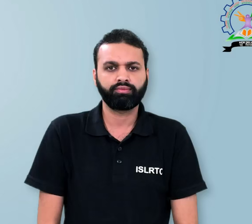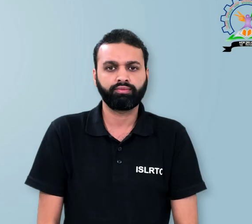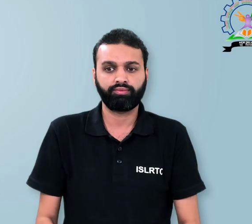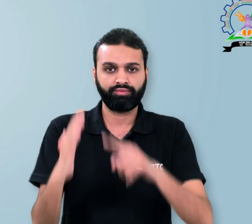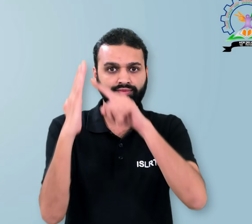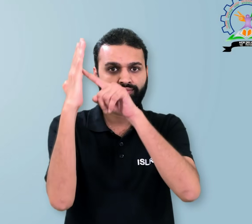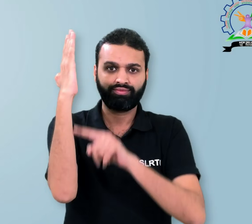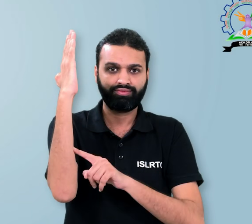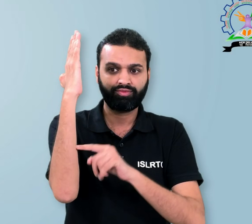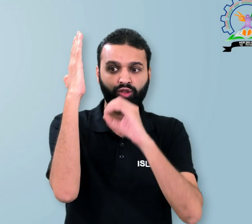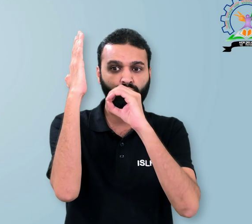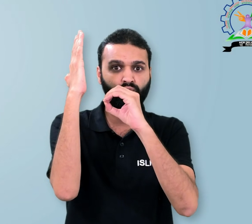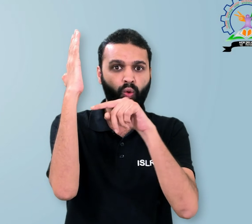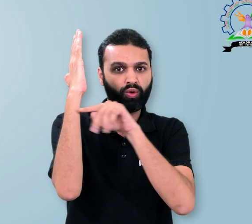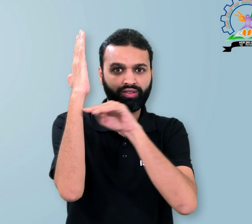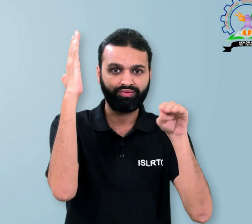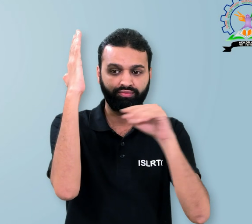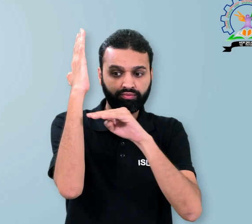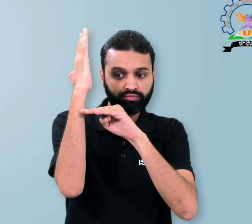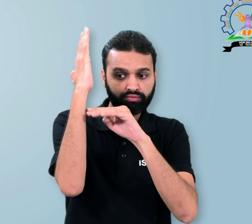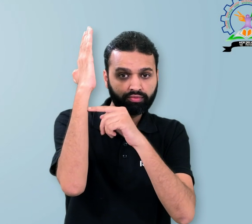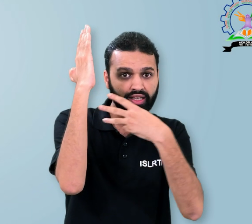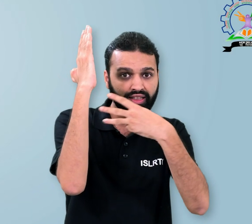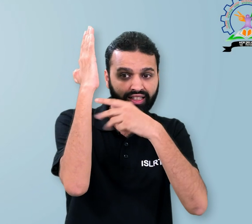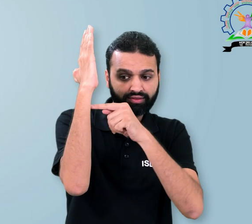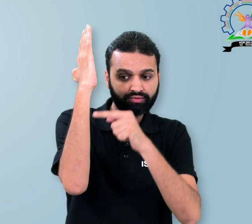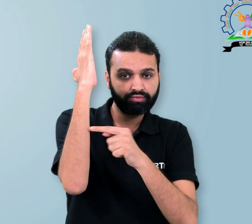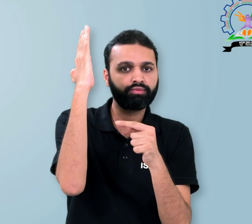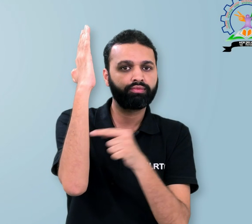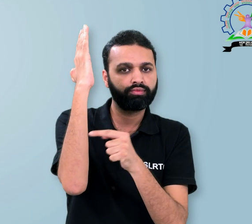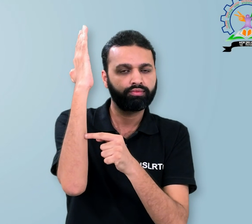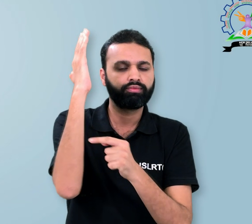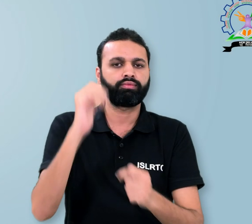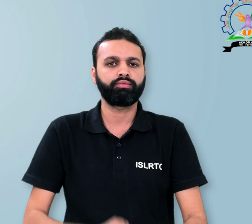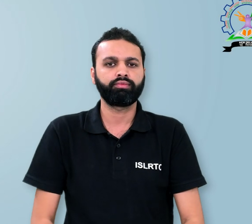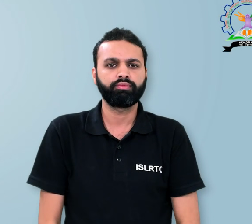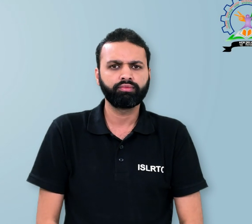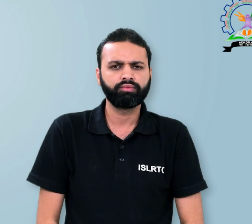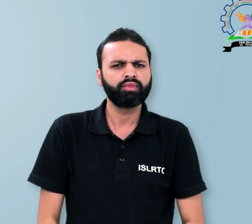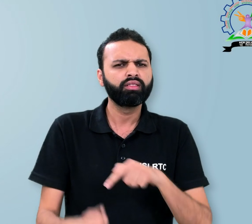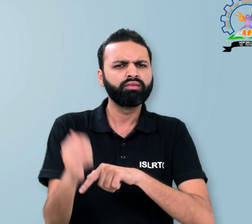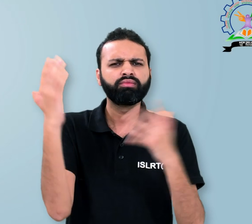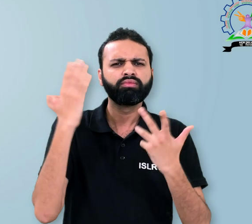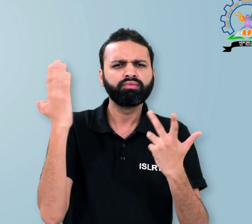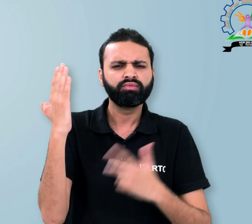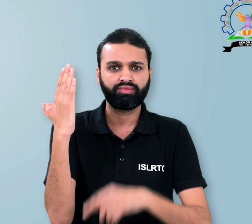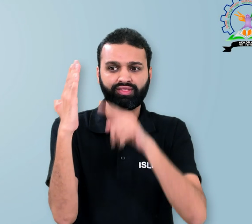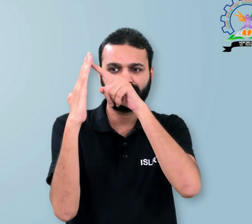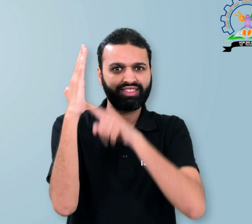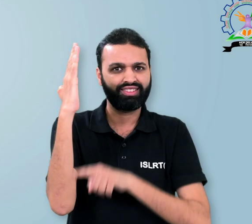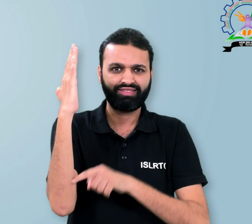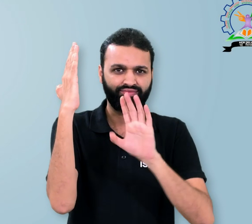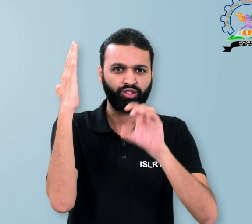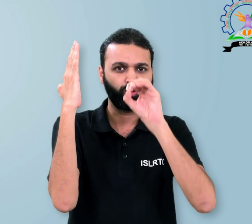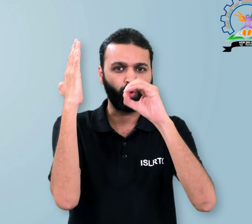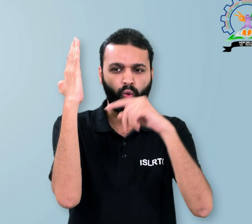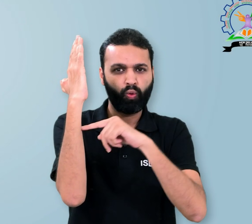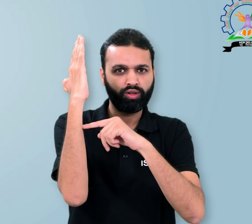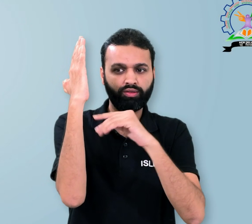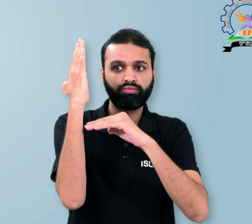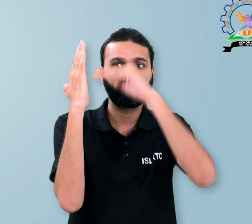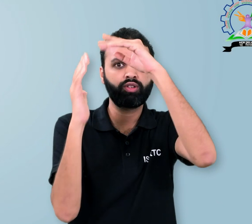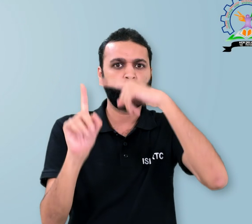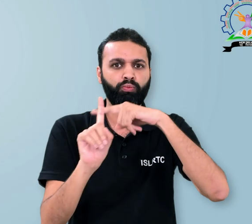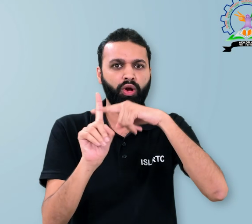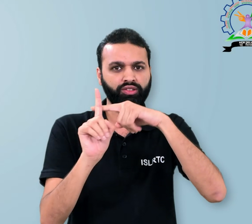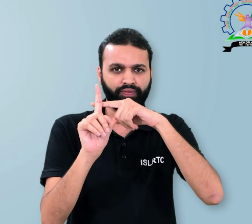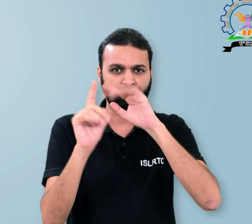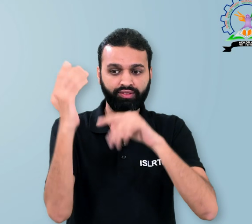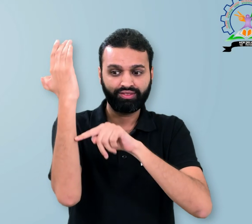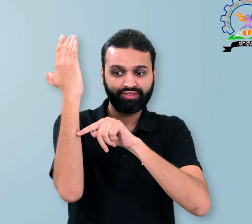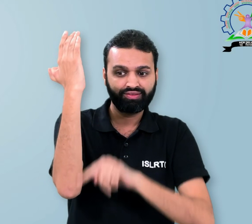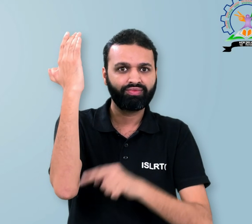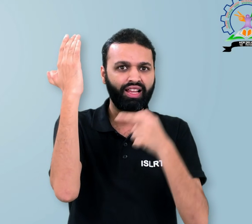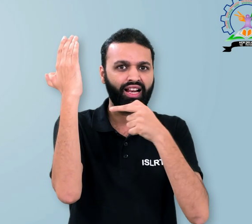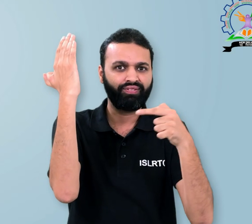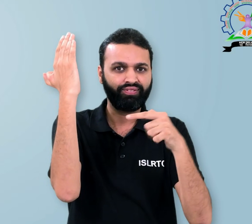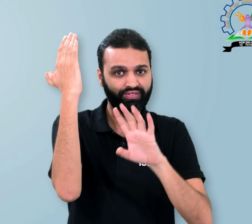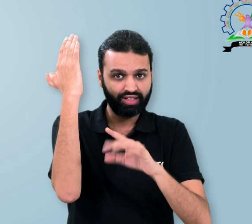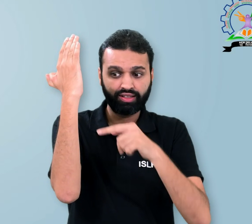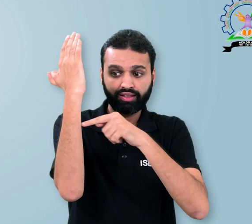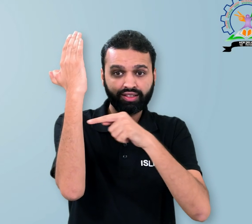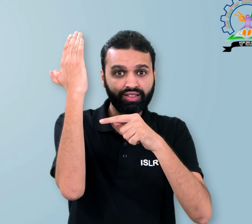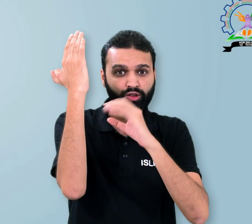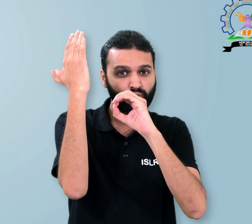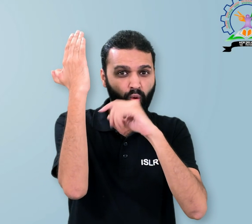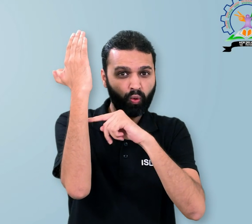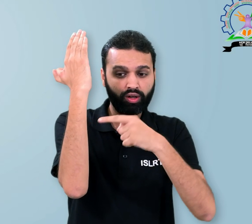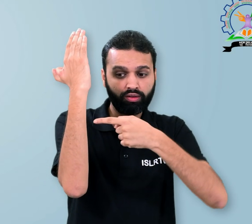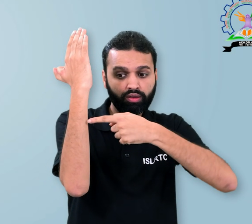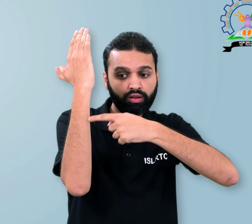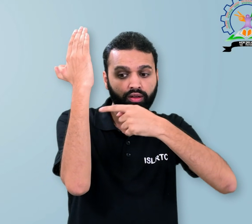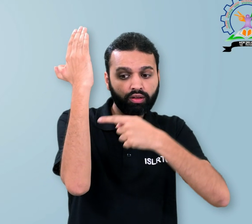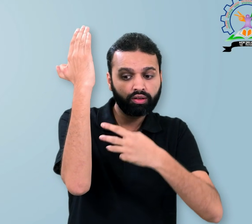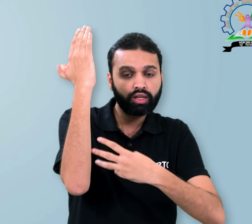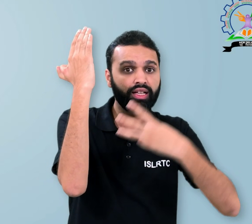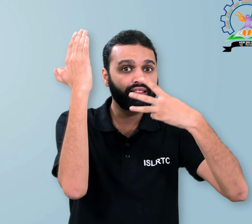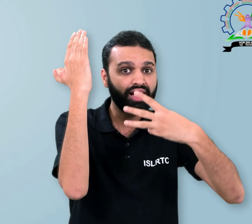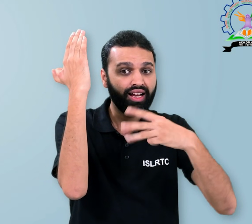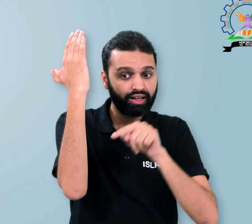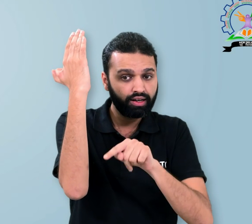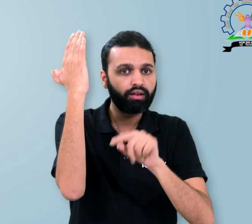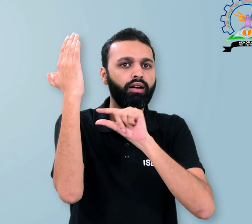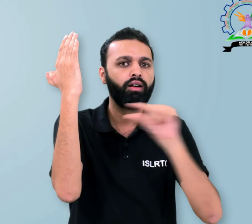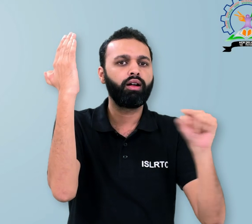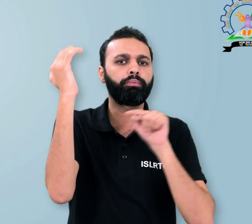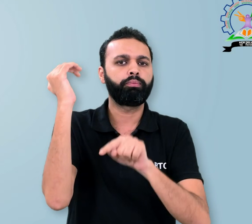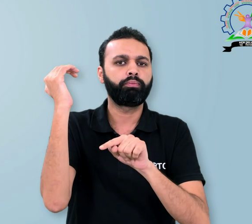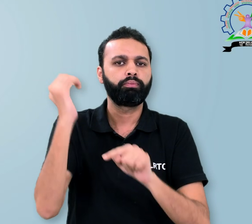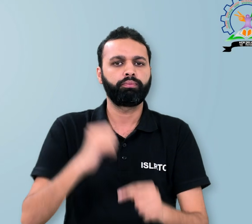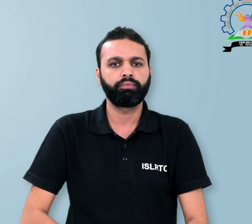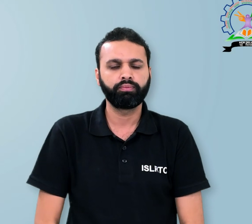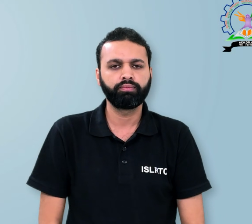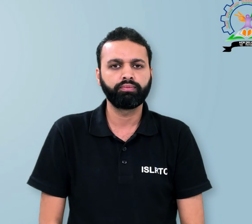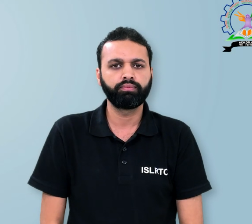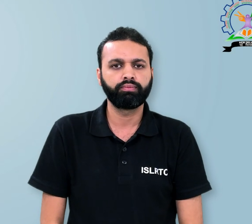Milli- Milli- is a prefix that denotes one-thousandth (1/1,000) of the base unit. Example: 1 millimeter (mm) = 0.001 meters (m).